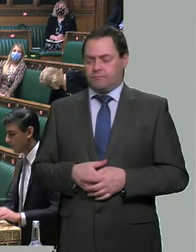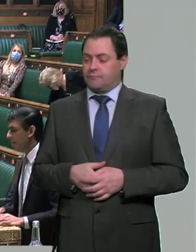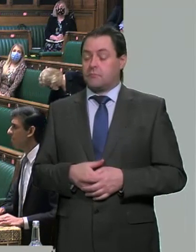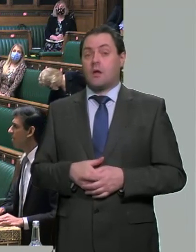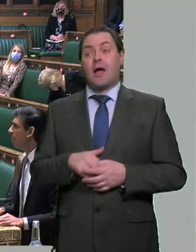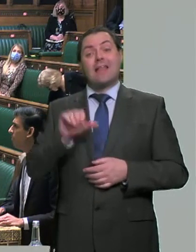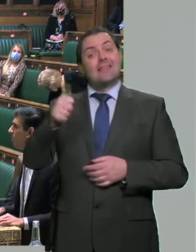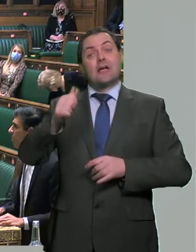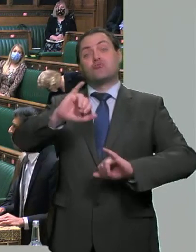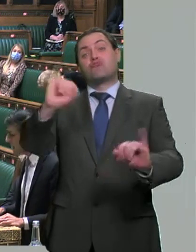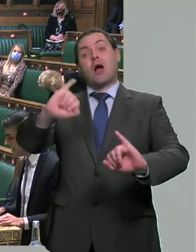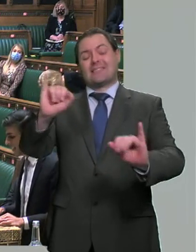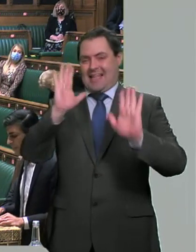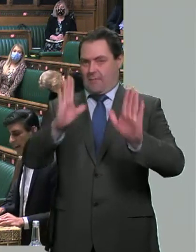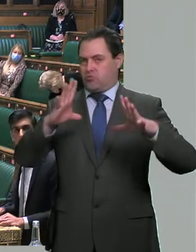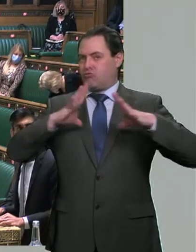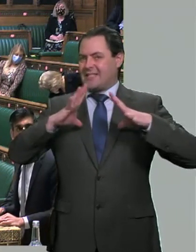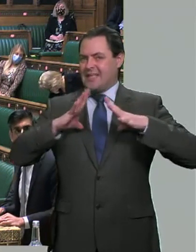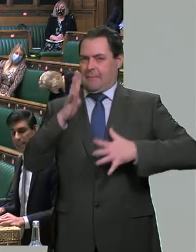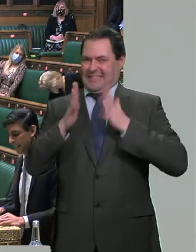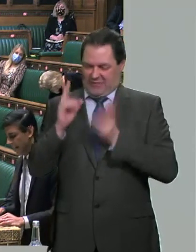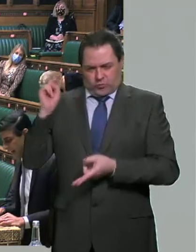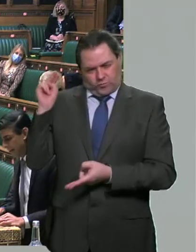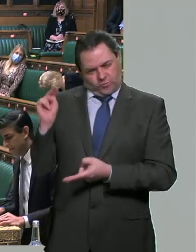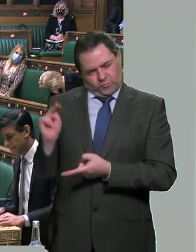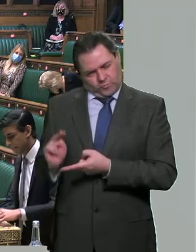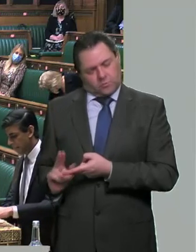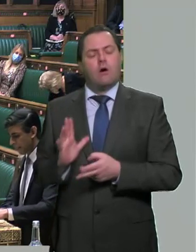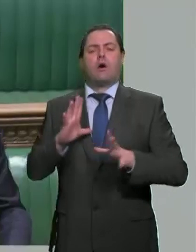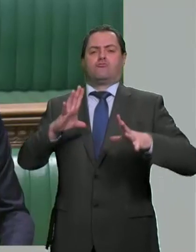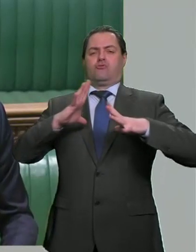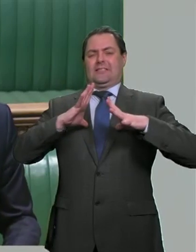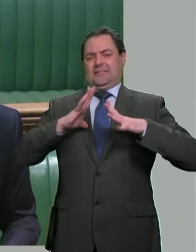When the next crisis comes, we need to be able to act again.